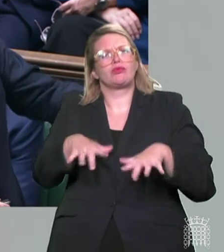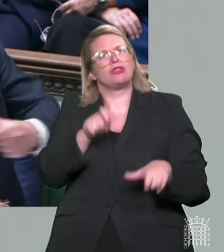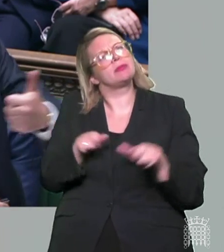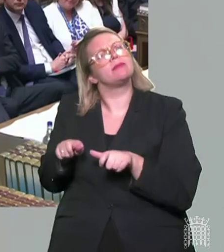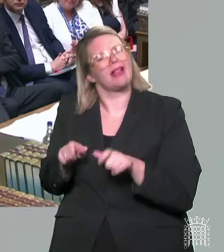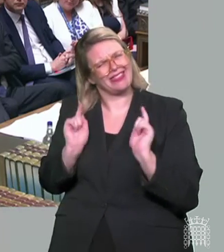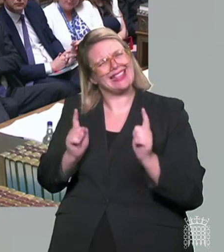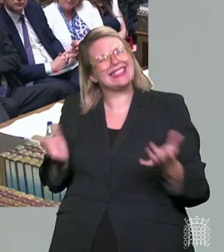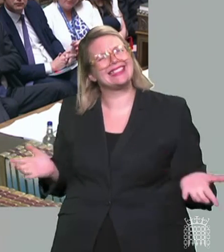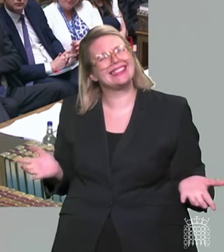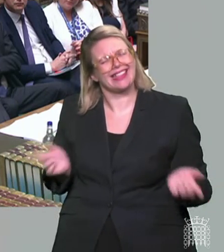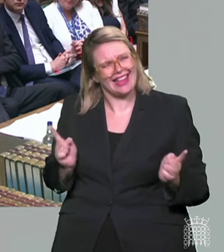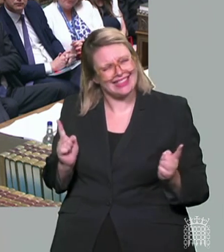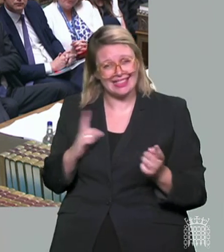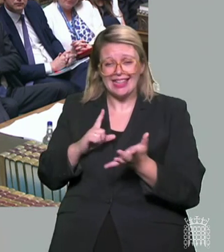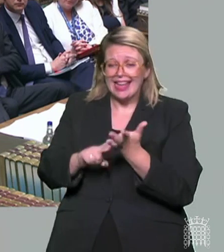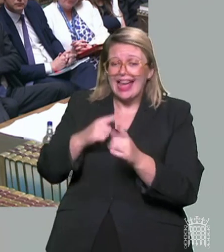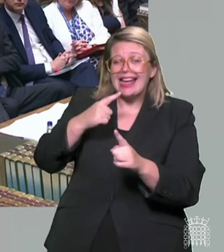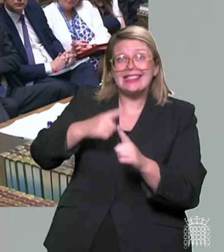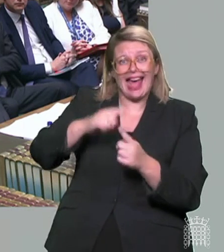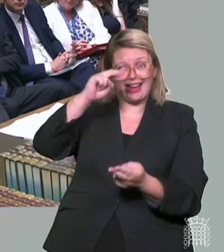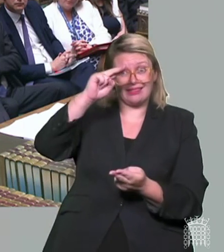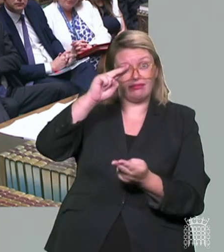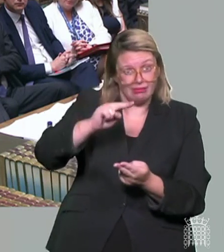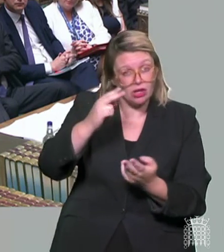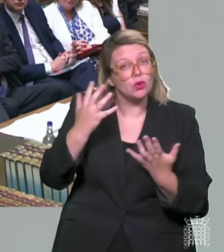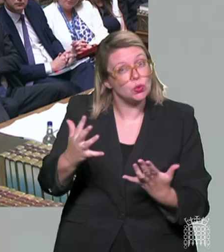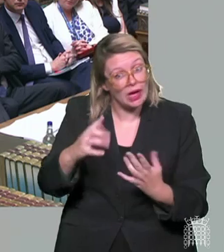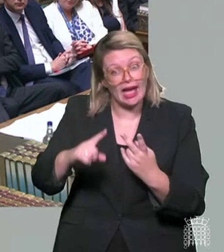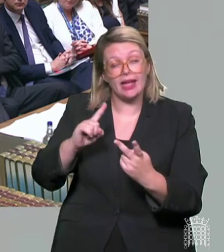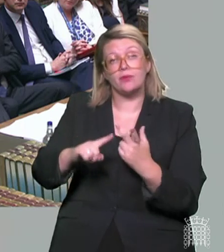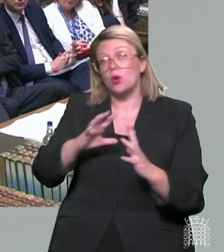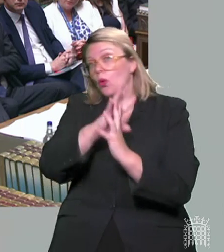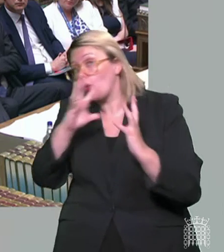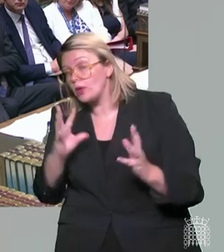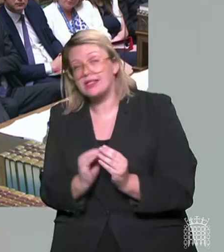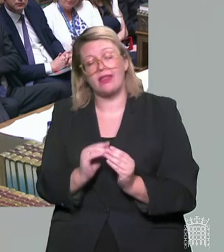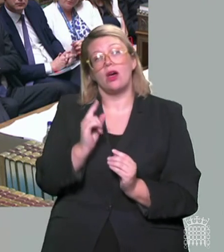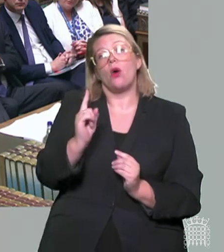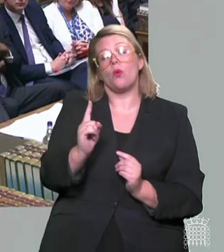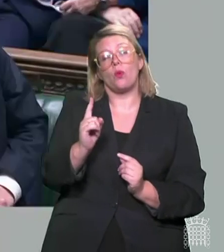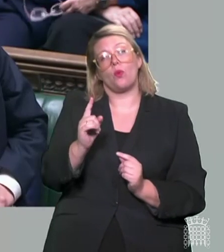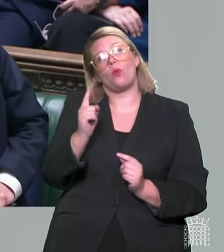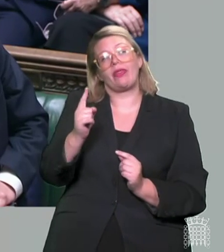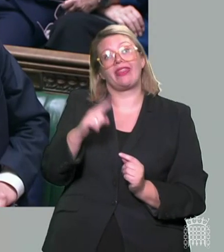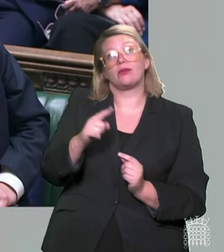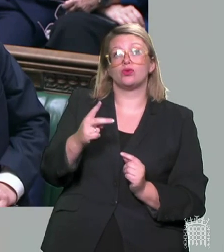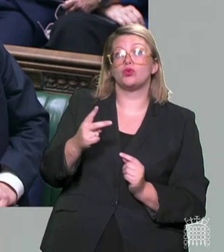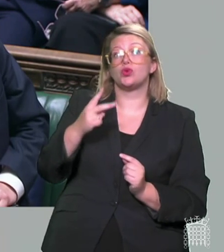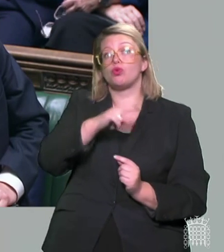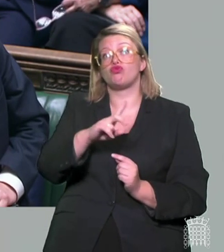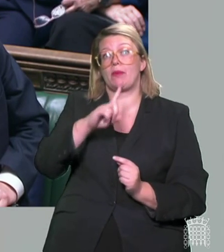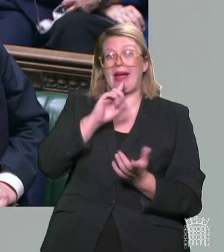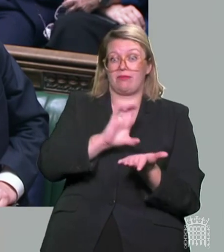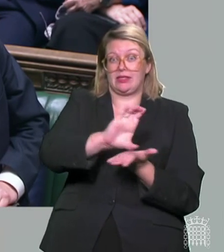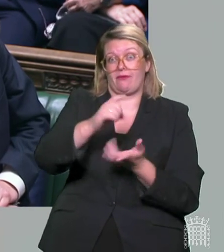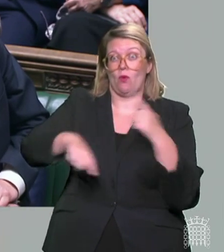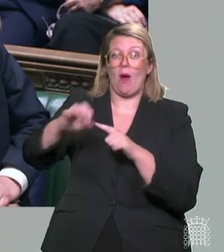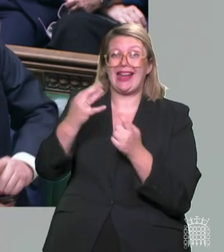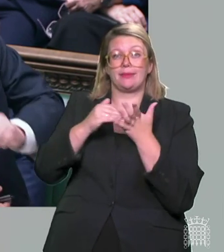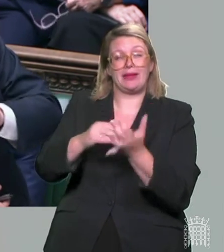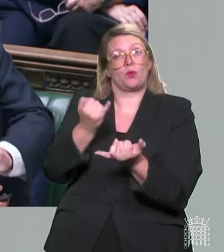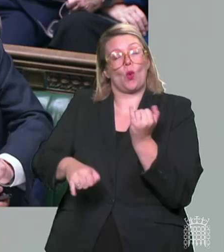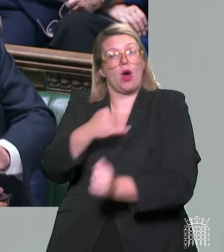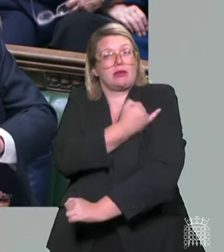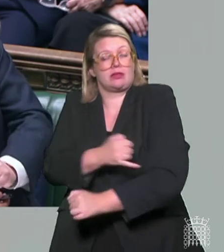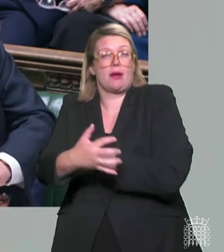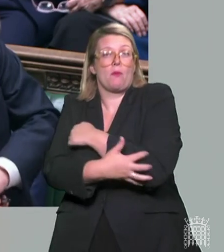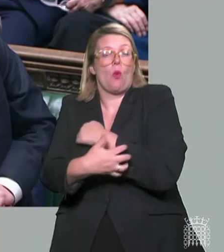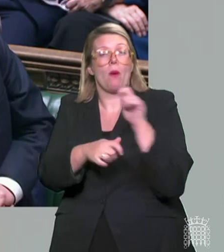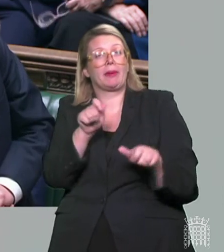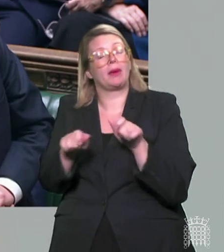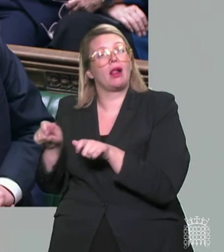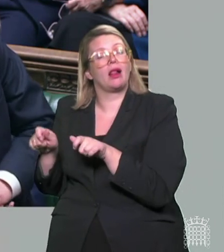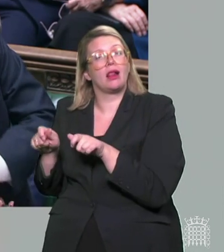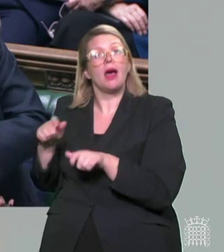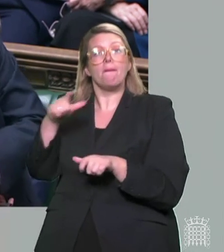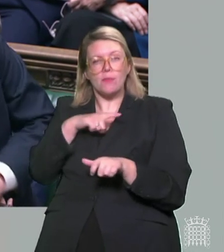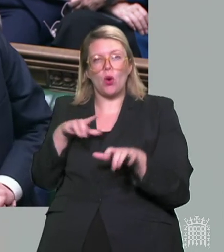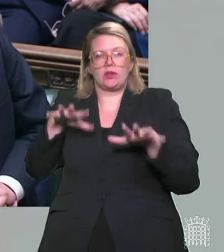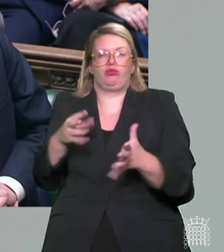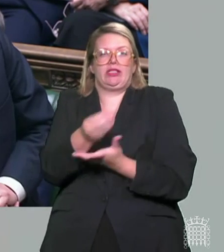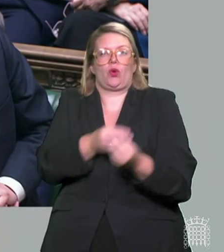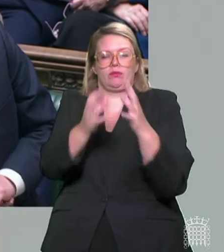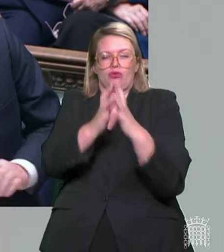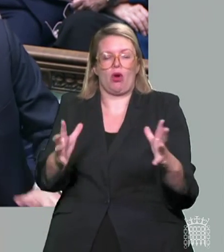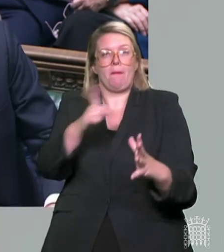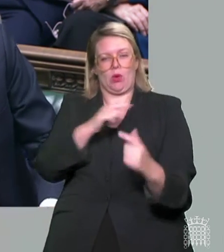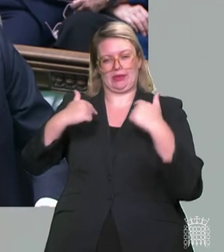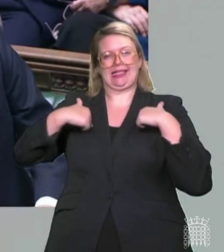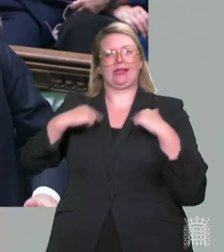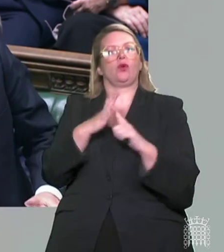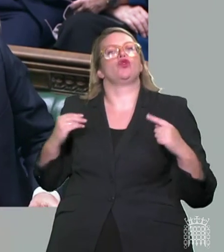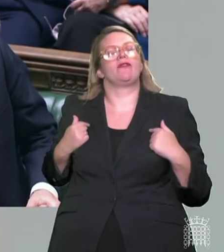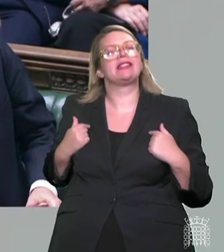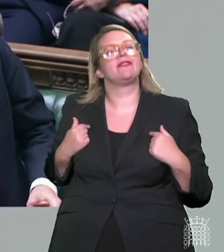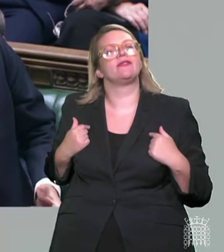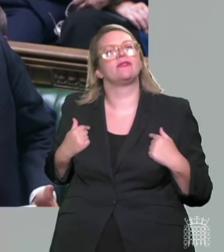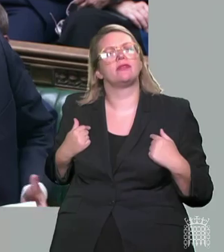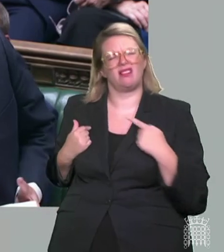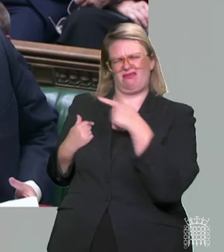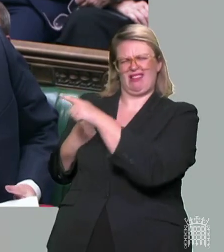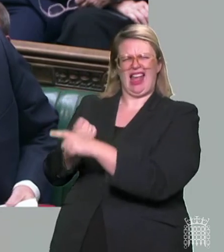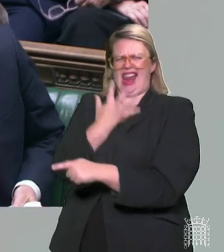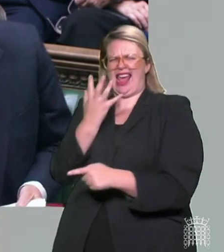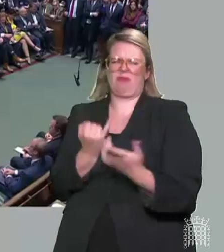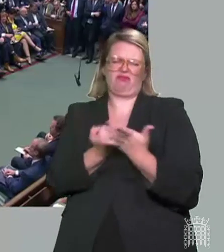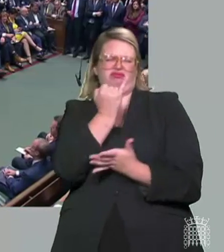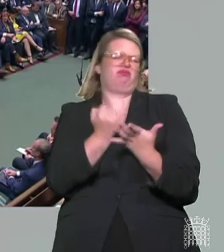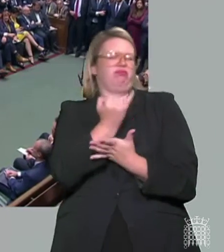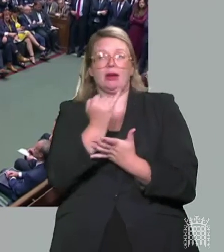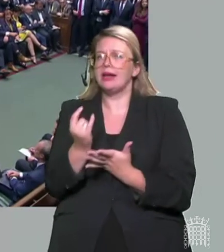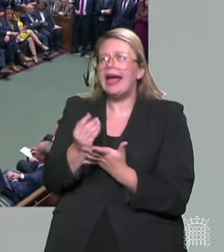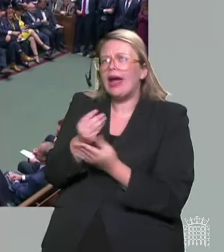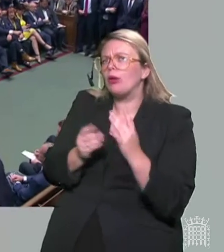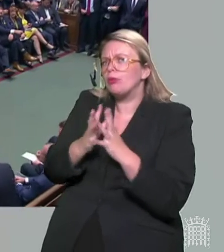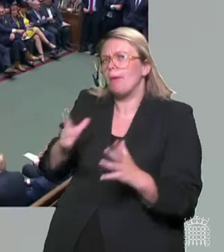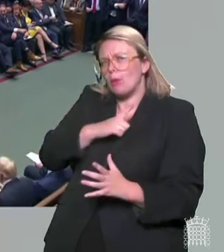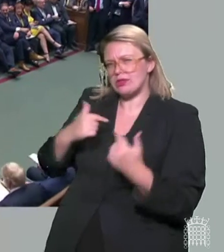So we are not only cutting taxes today, but putting £1,200 into every one of the 8 million most vulnerable households in the country, thanks to the strength of our economy and thanks to the decisions that we took, which the right honourable and learned Gentleman opposed at the time.